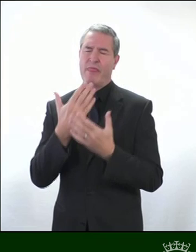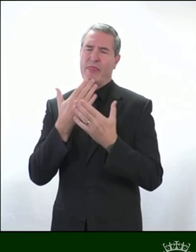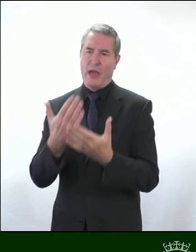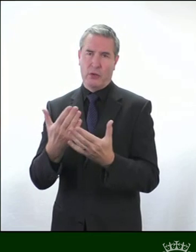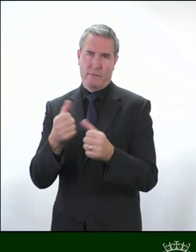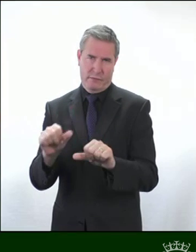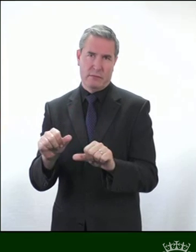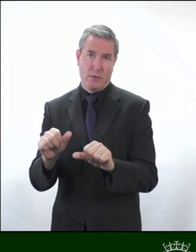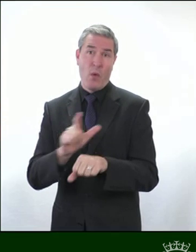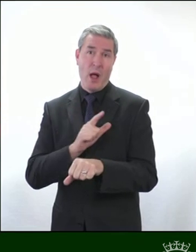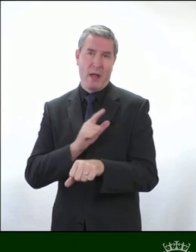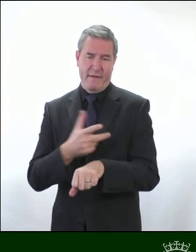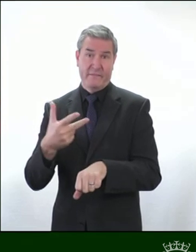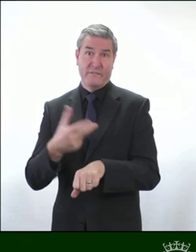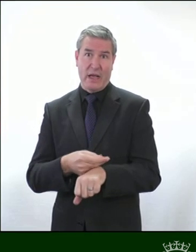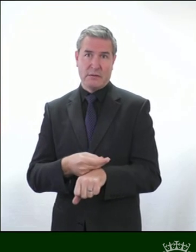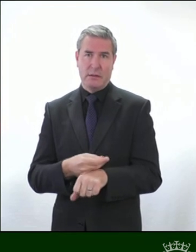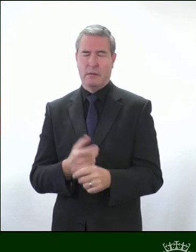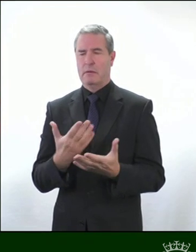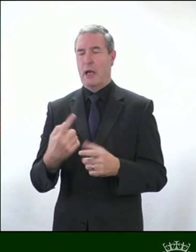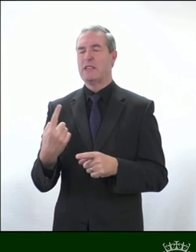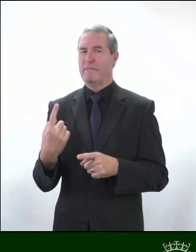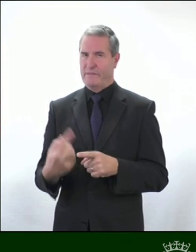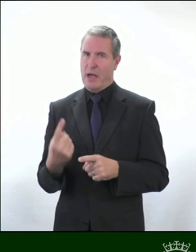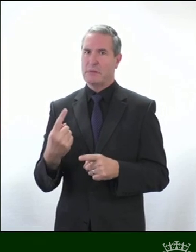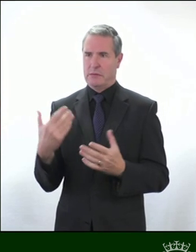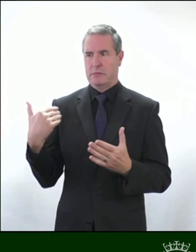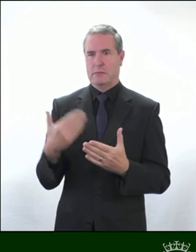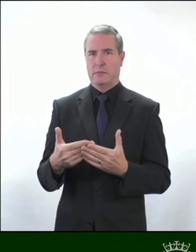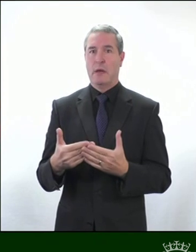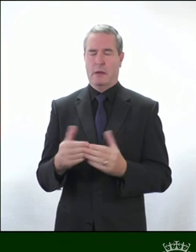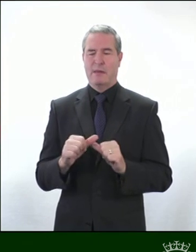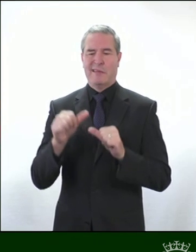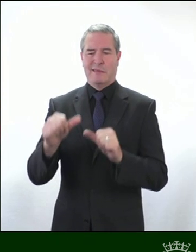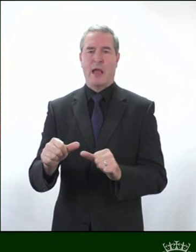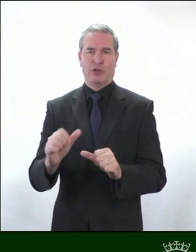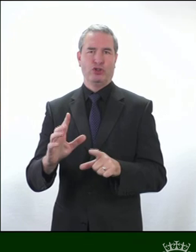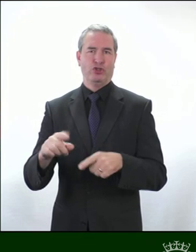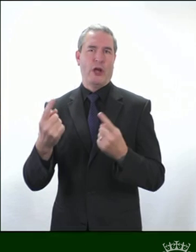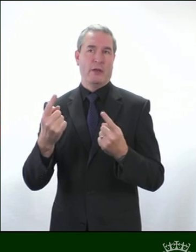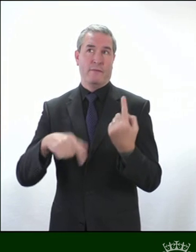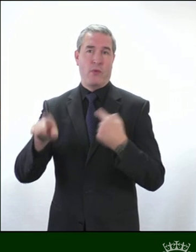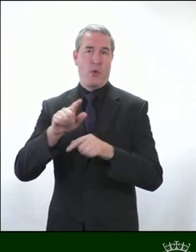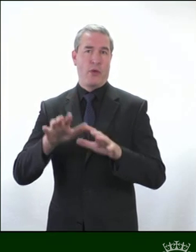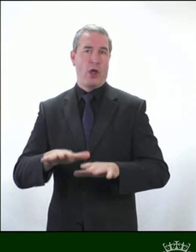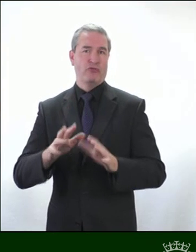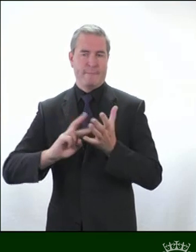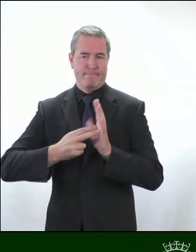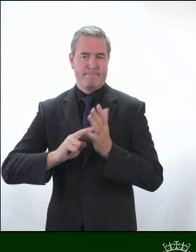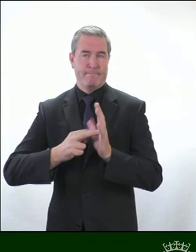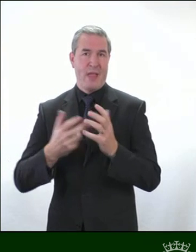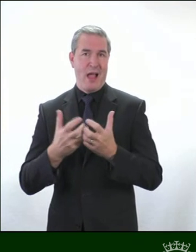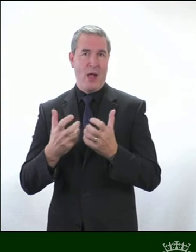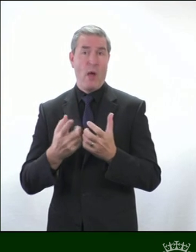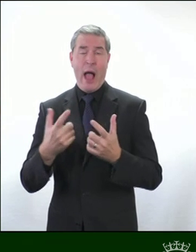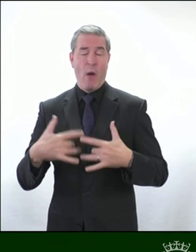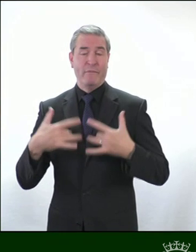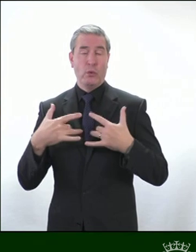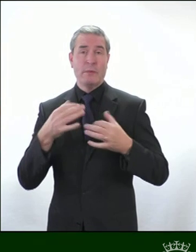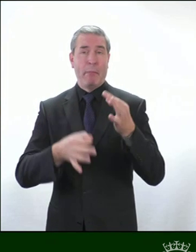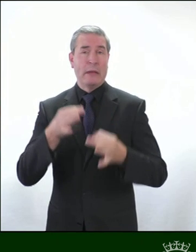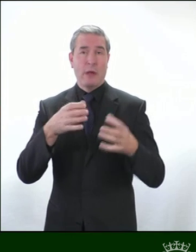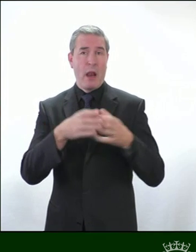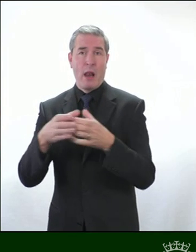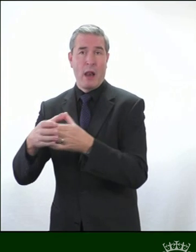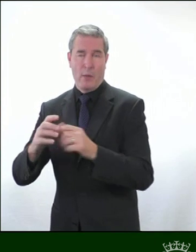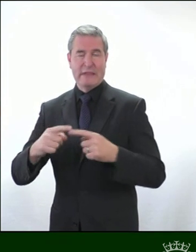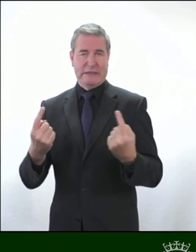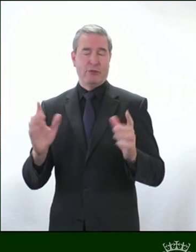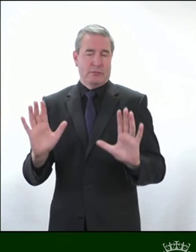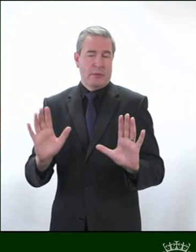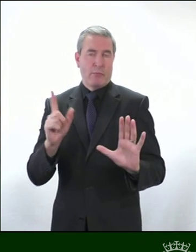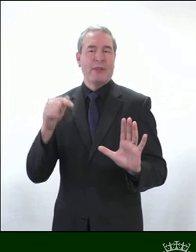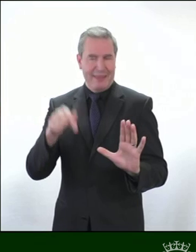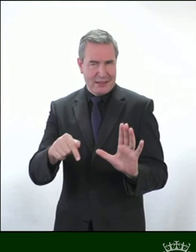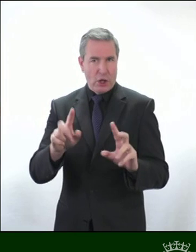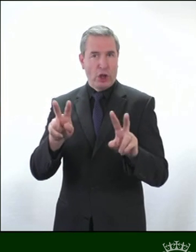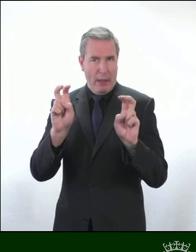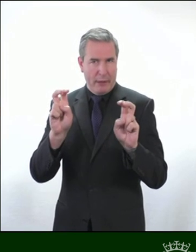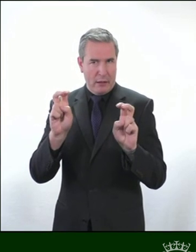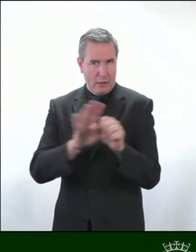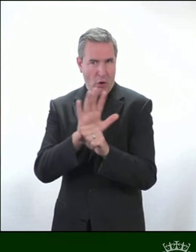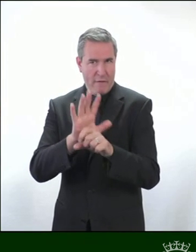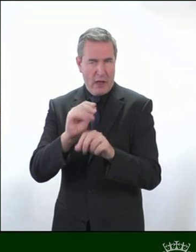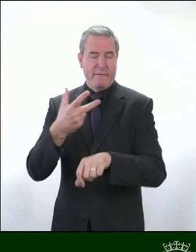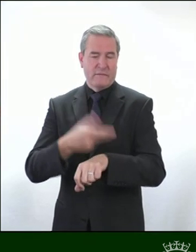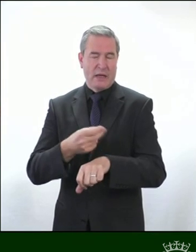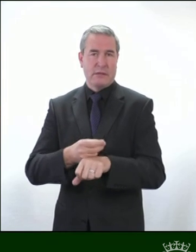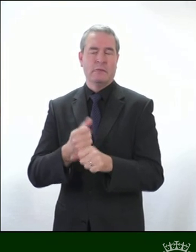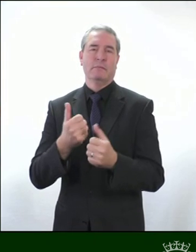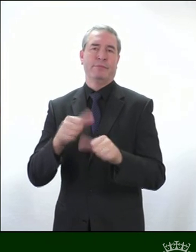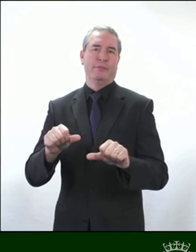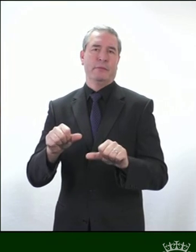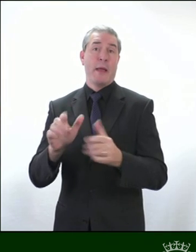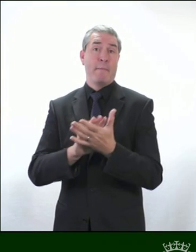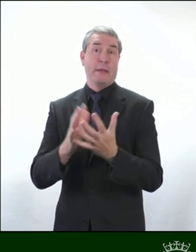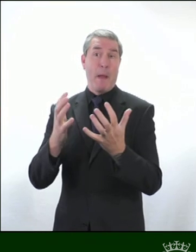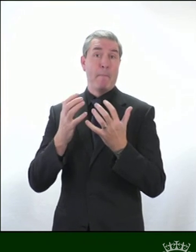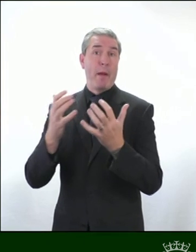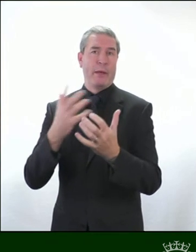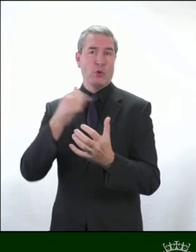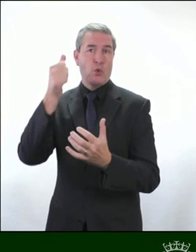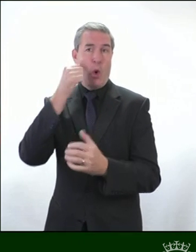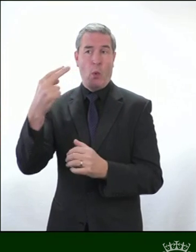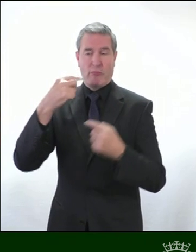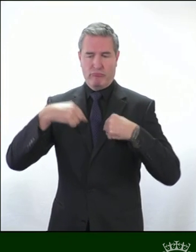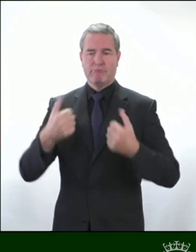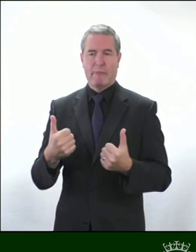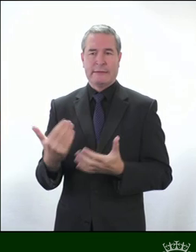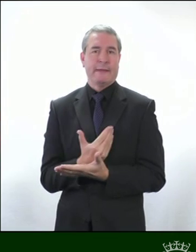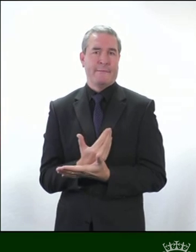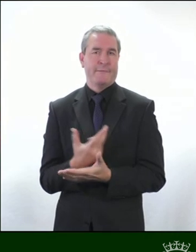Delivering a vaccine fairly, quickly and safely will now be the next major challenge facing the country, and whatever our differences across this House, we have all a duty to play our part in this national effort and to reassure the public about the safety of the vaccine.